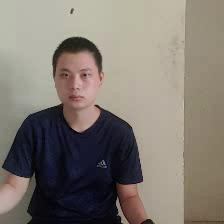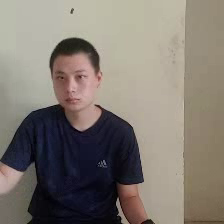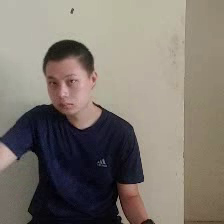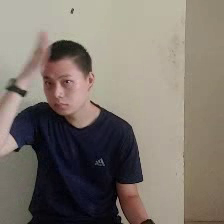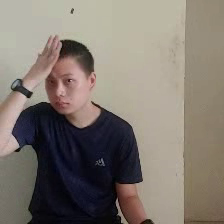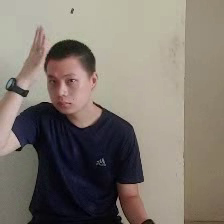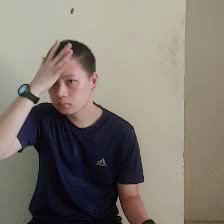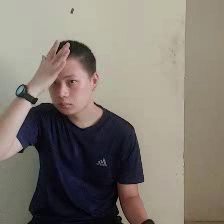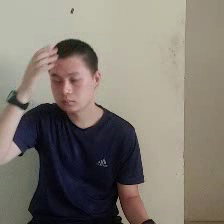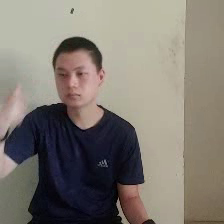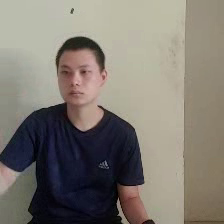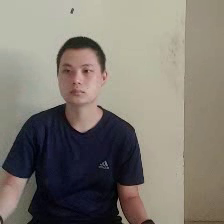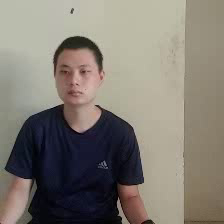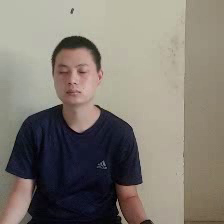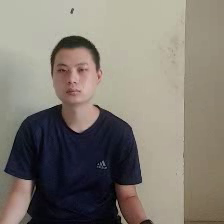Biết